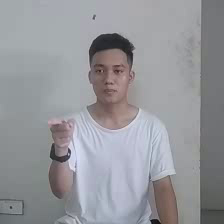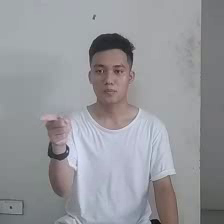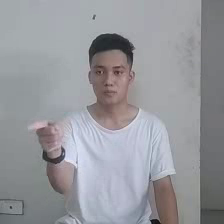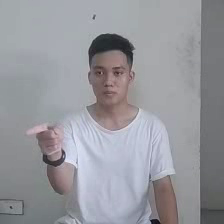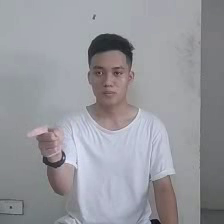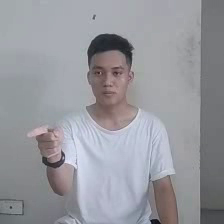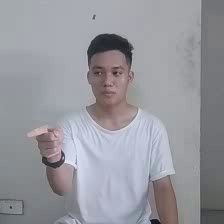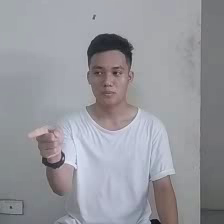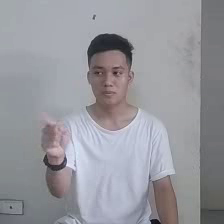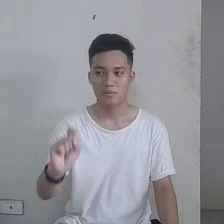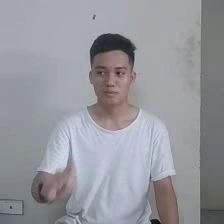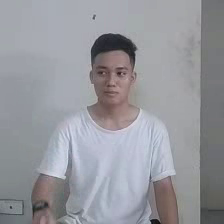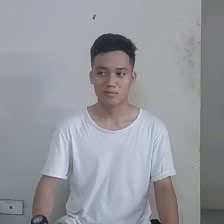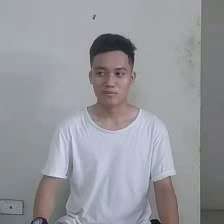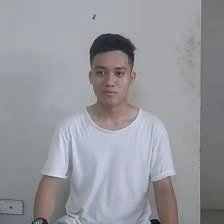Ghét